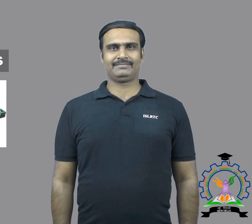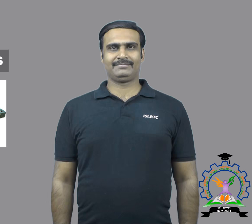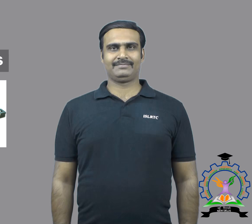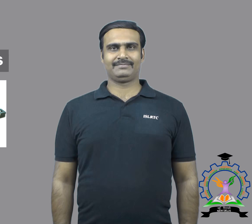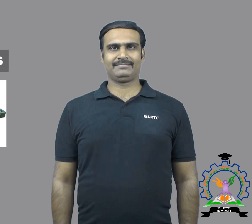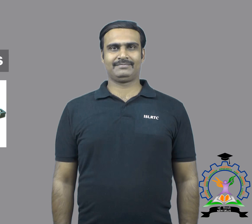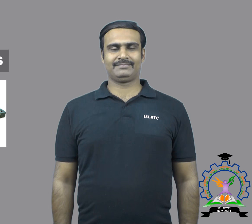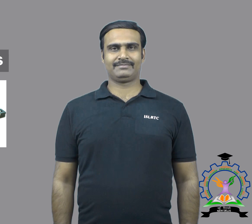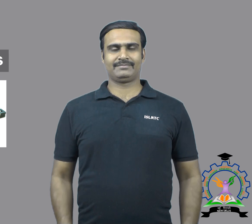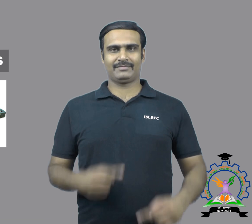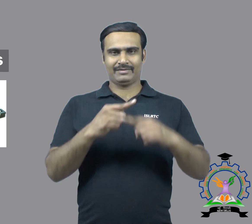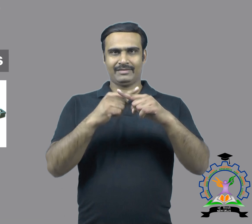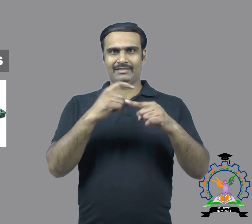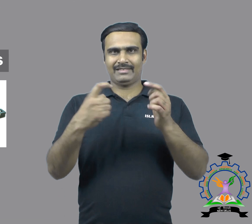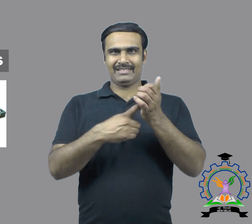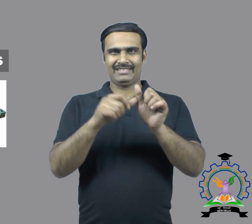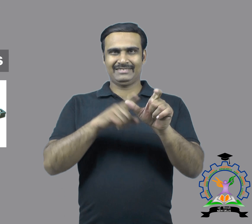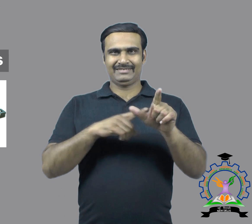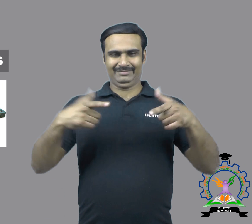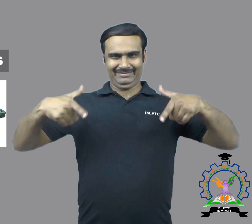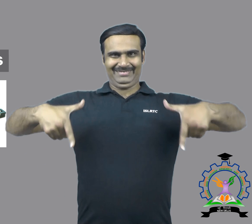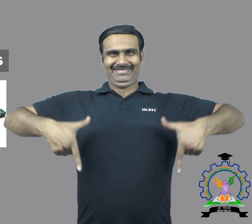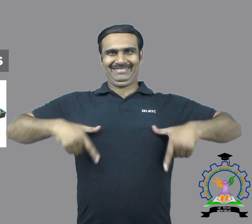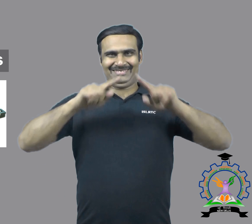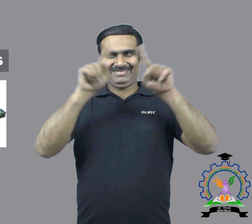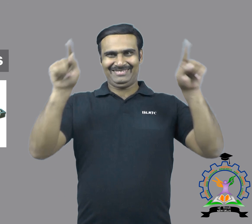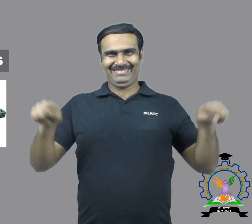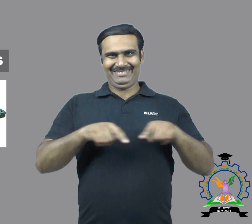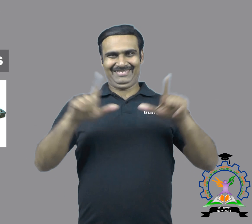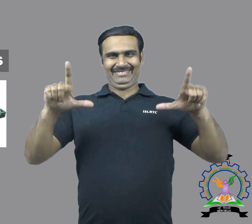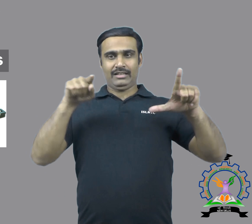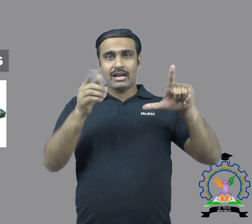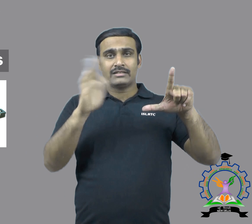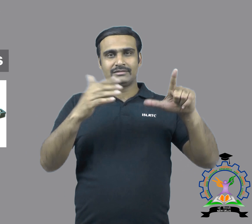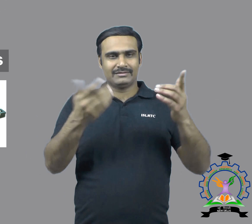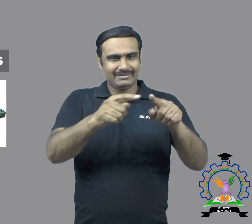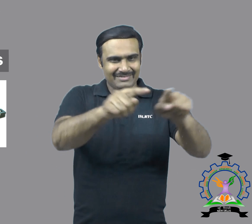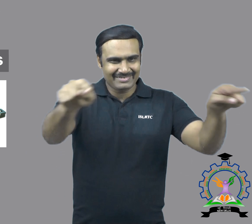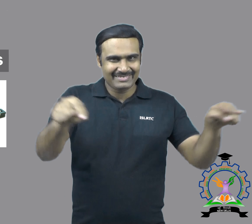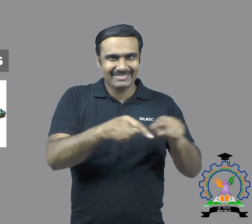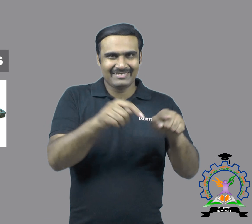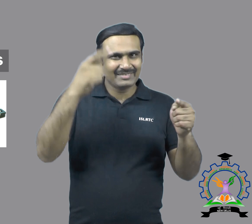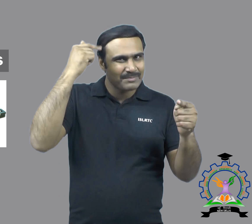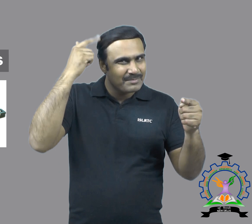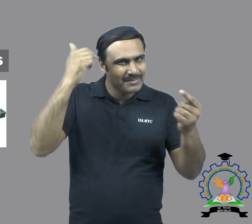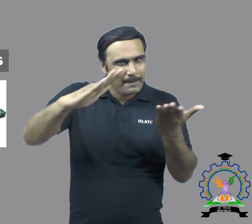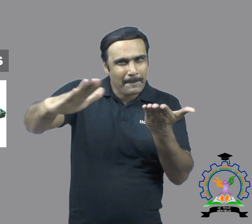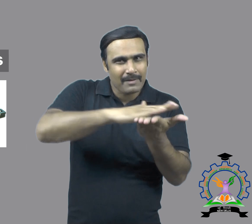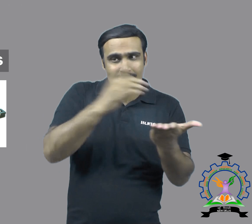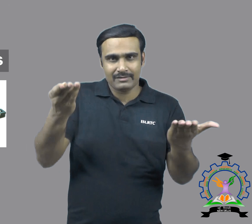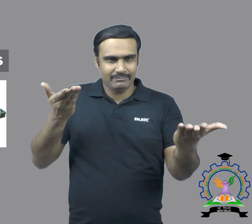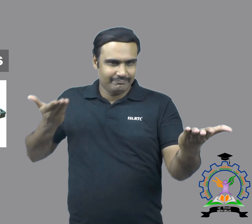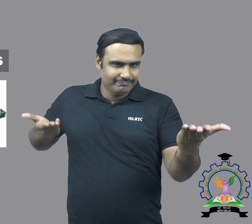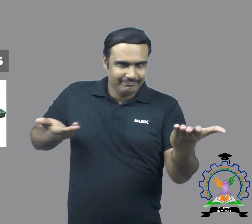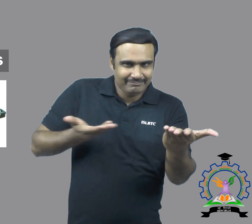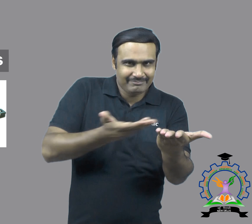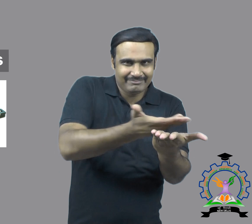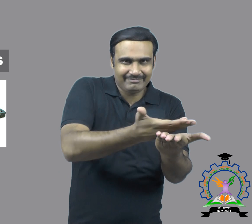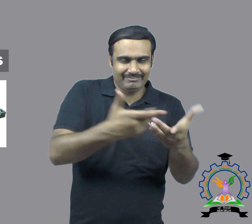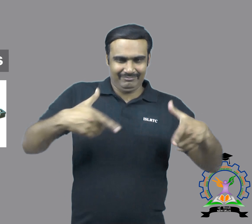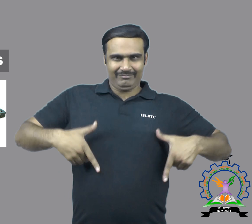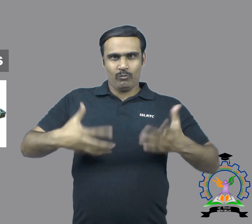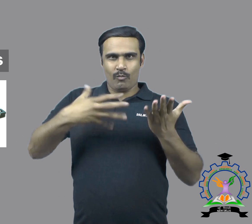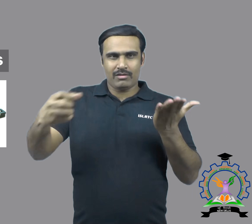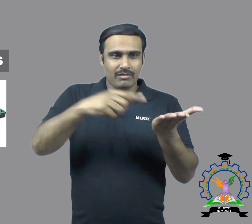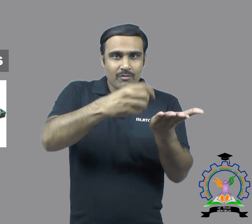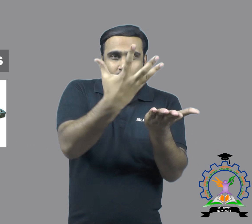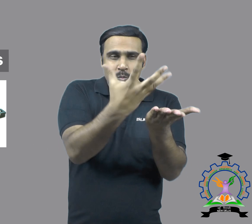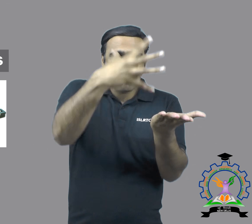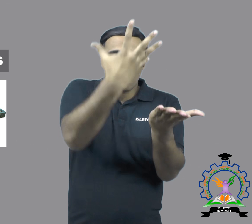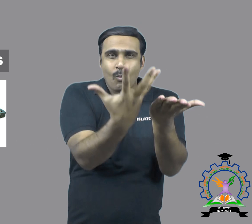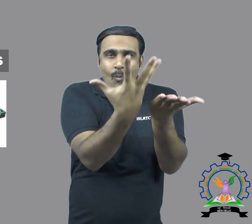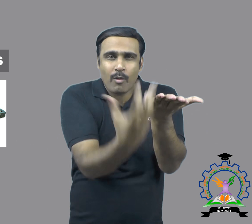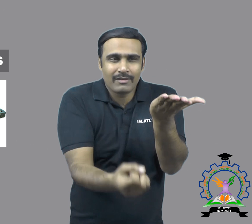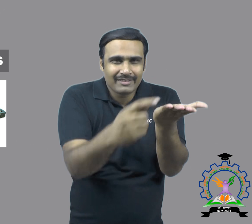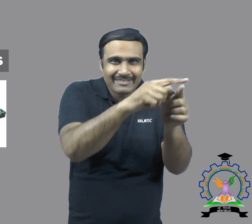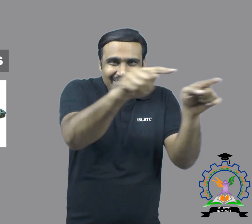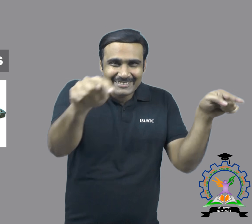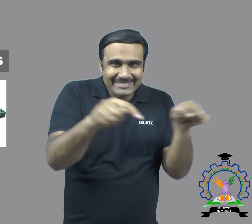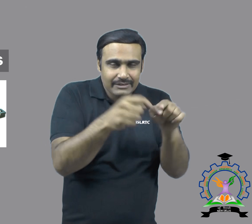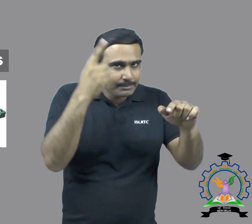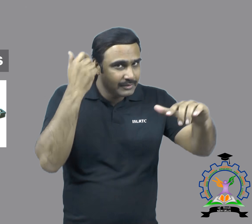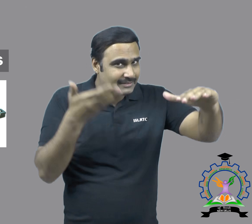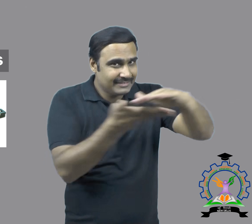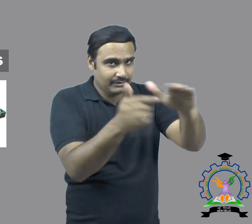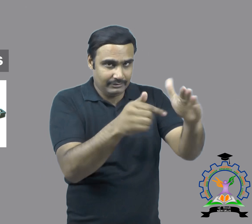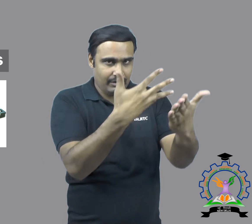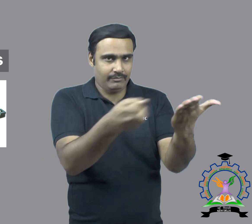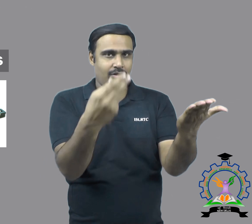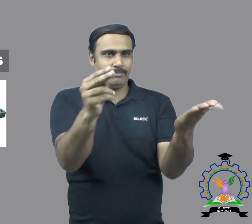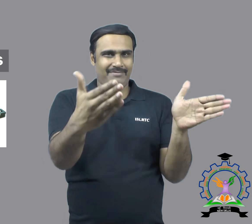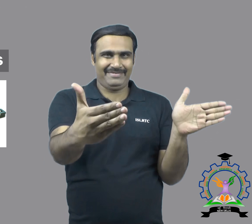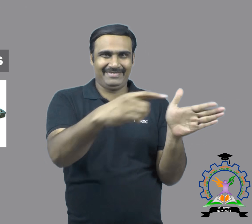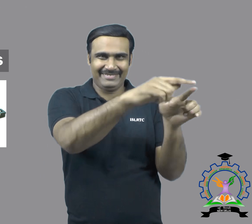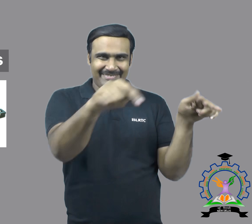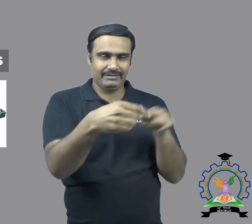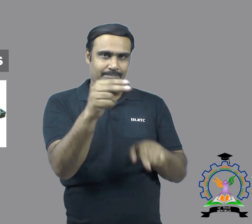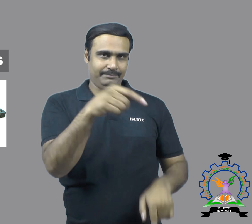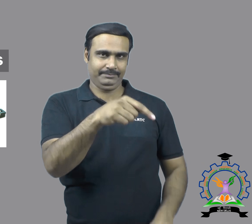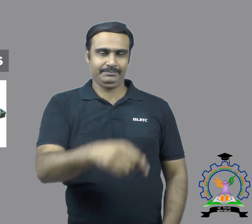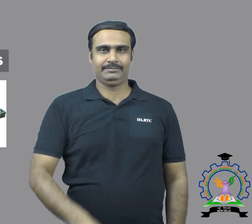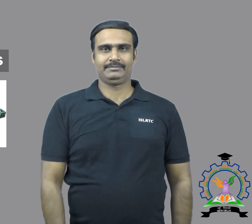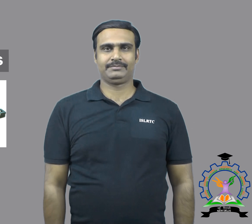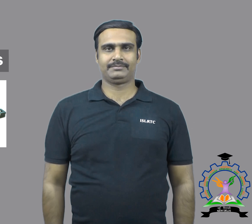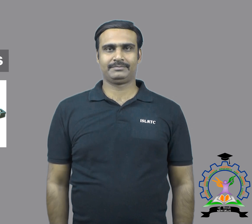X-Ray Cassettes